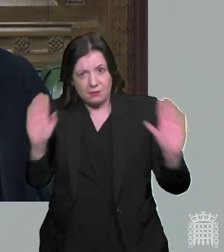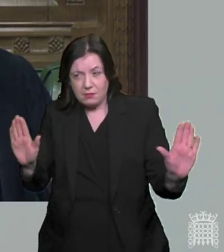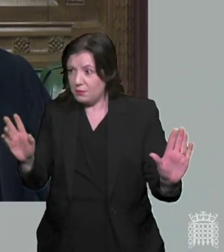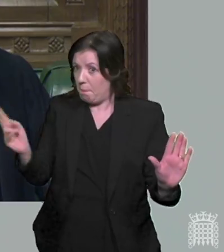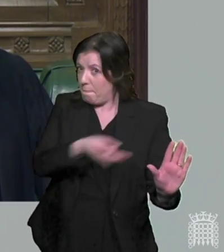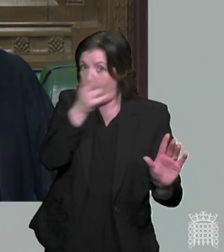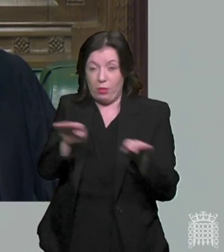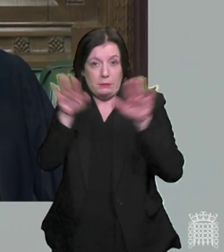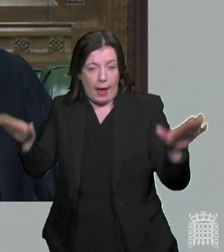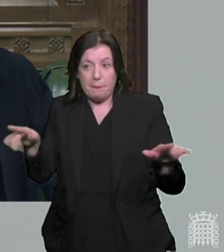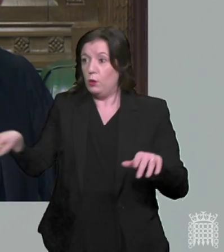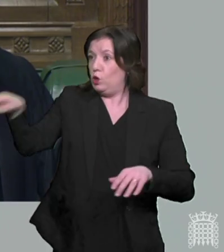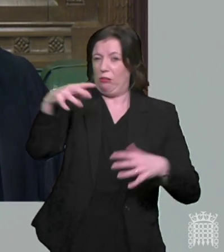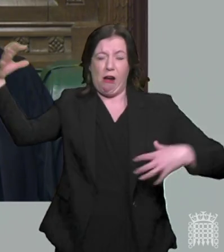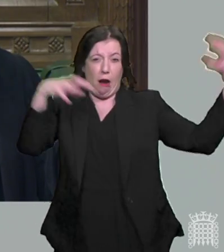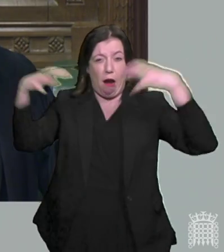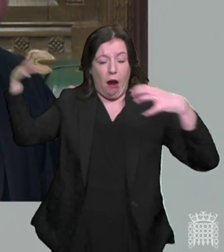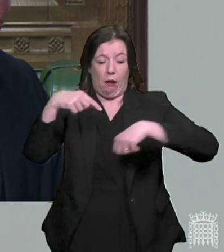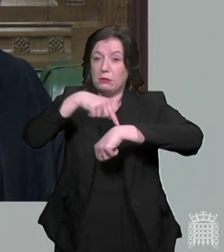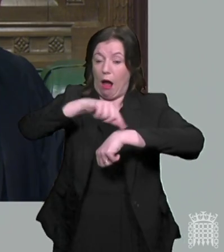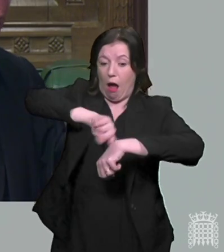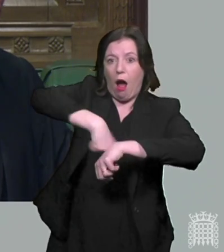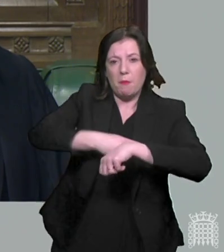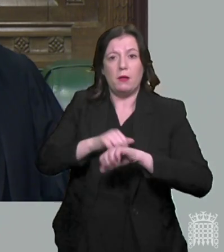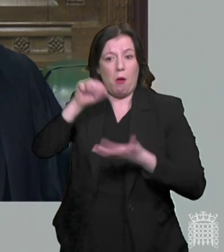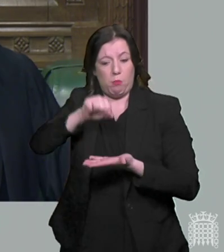The Budget matters to the people of this country. They want to hear it.